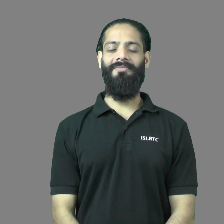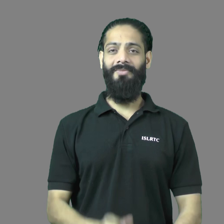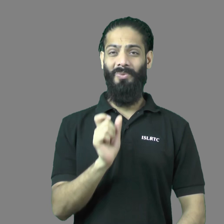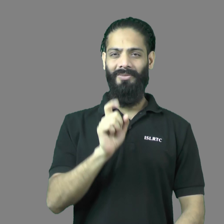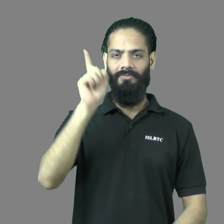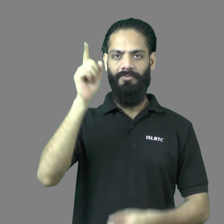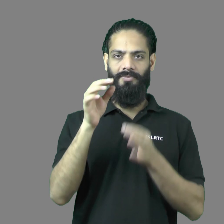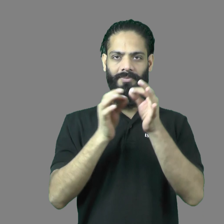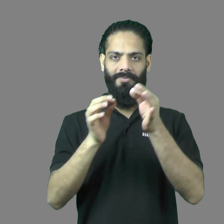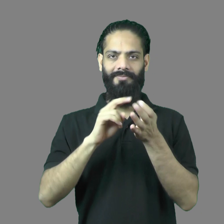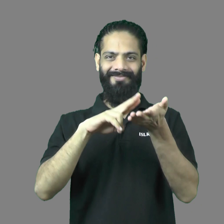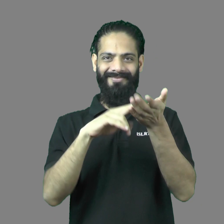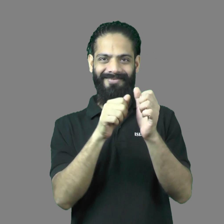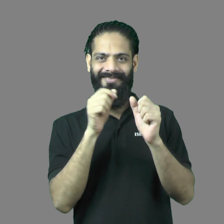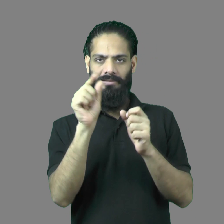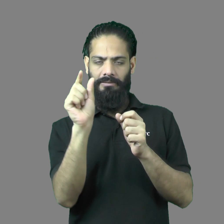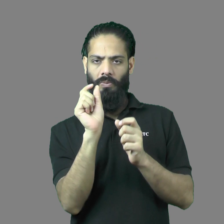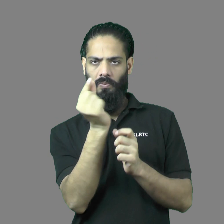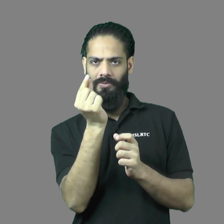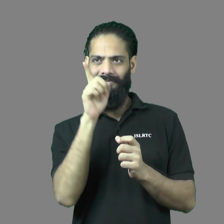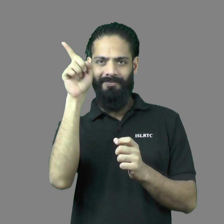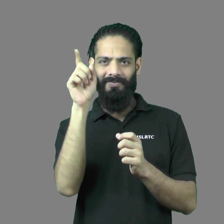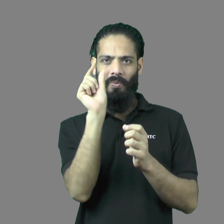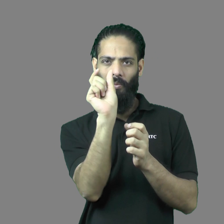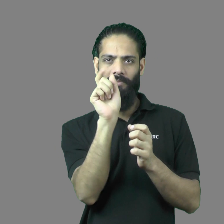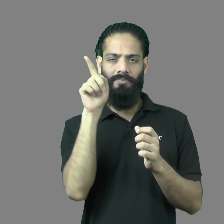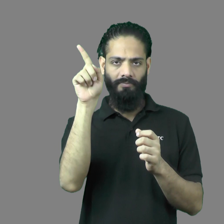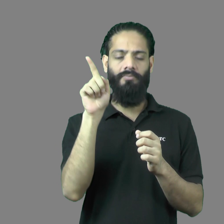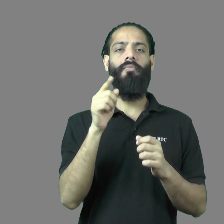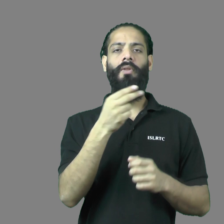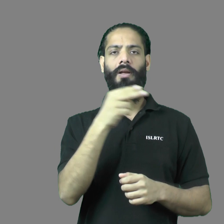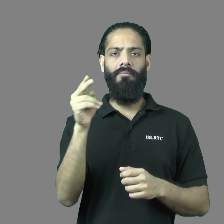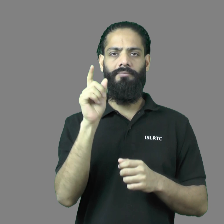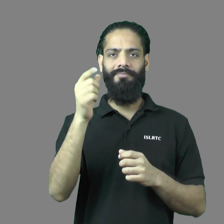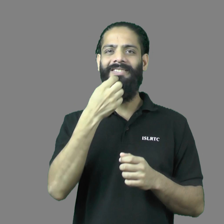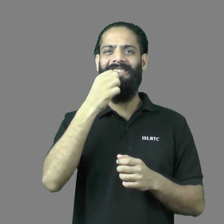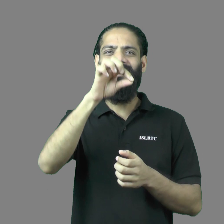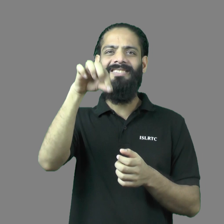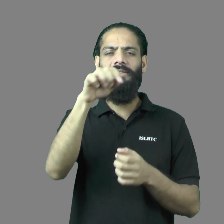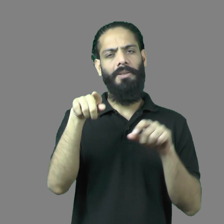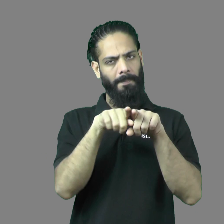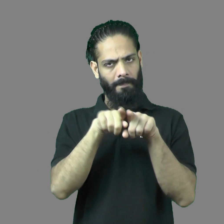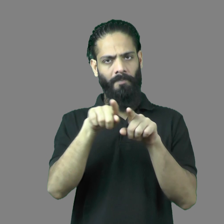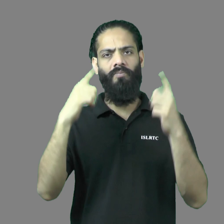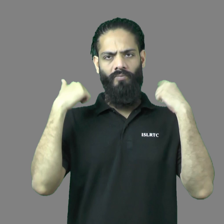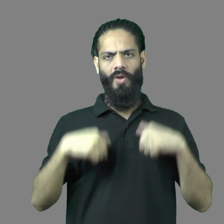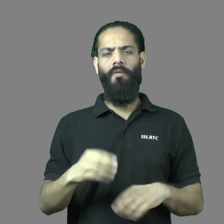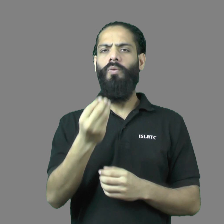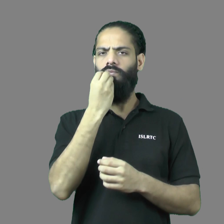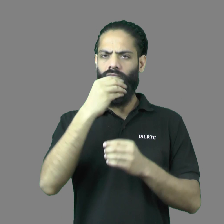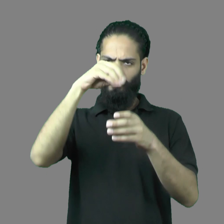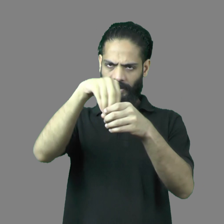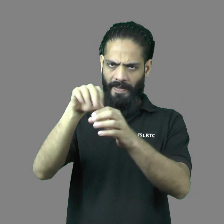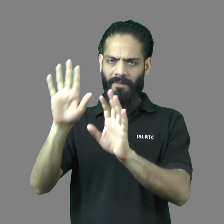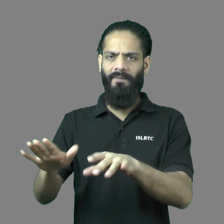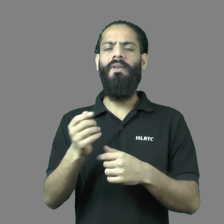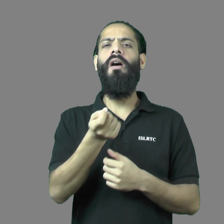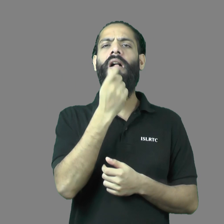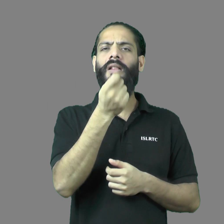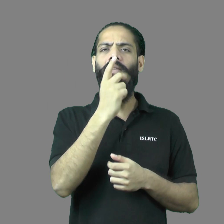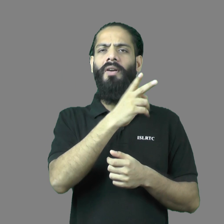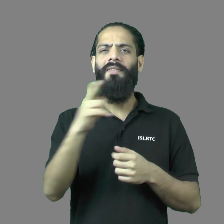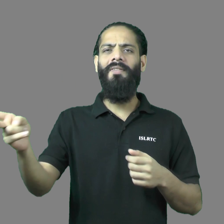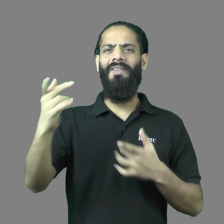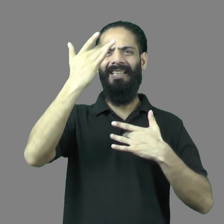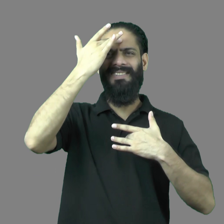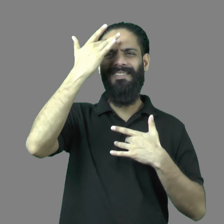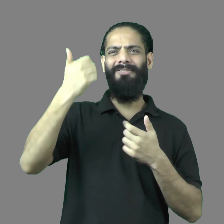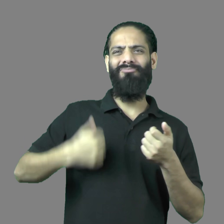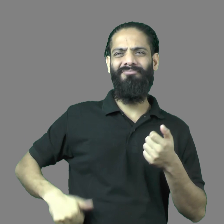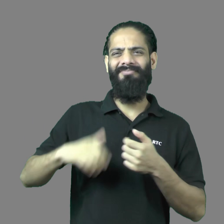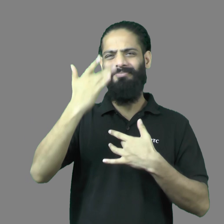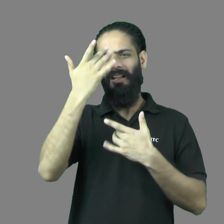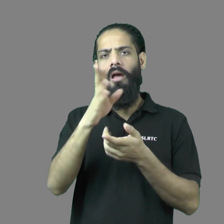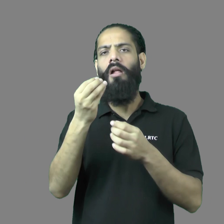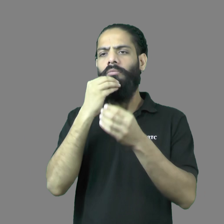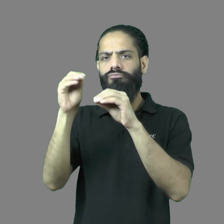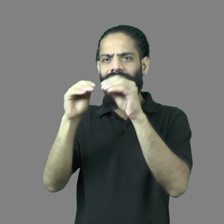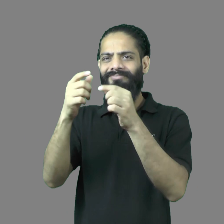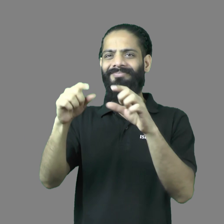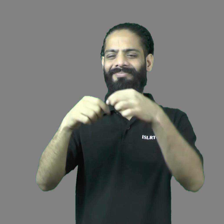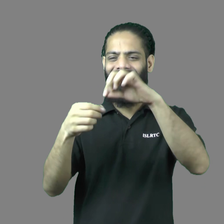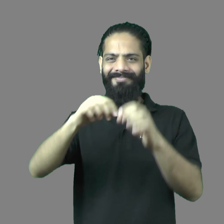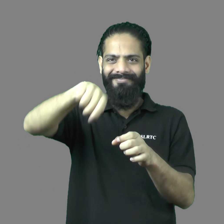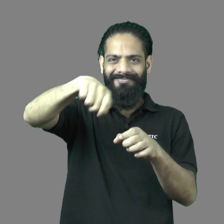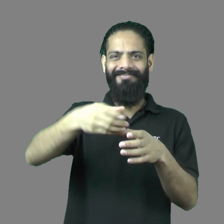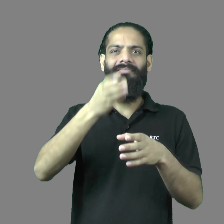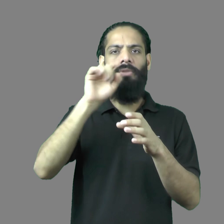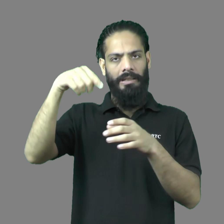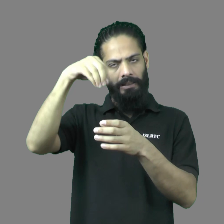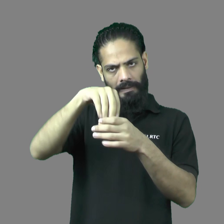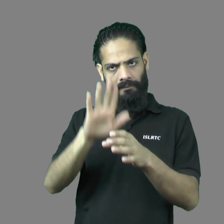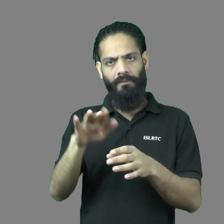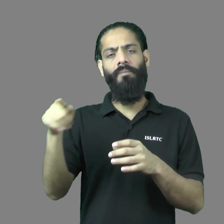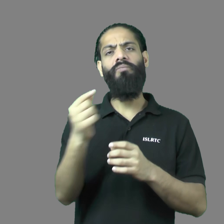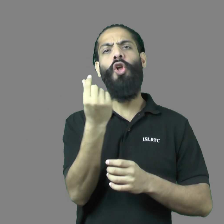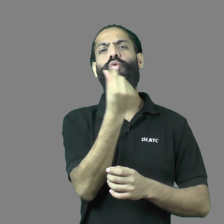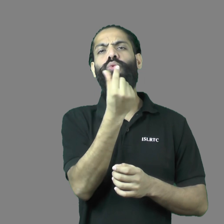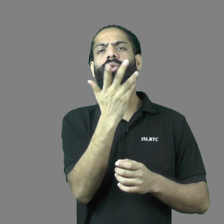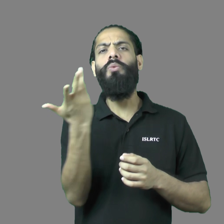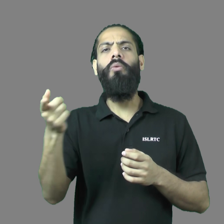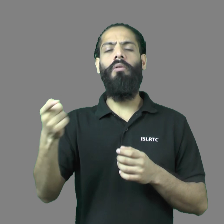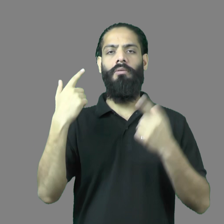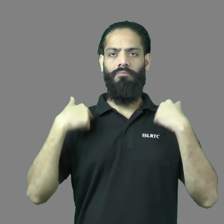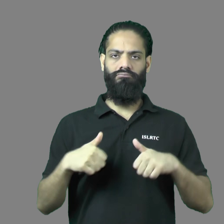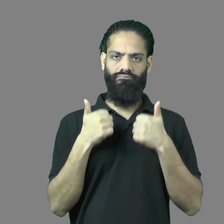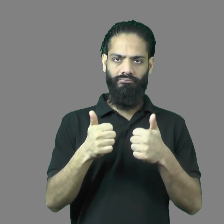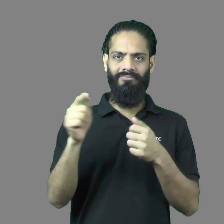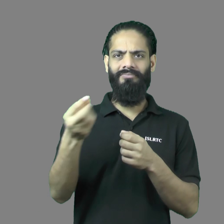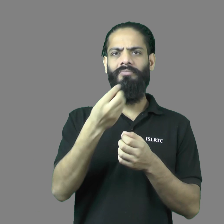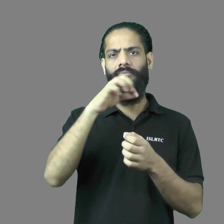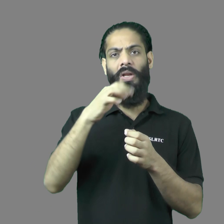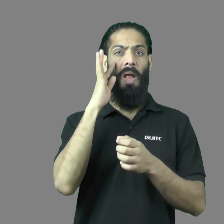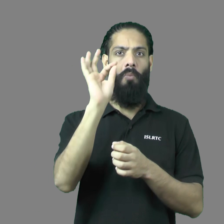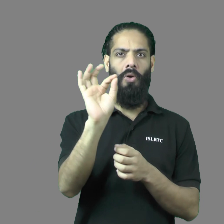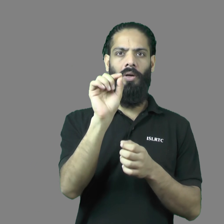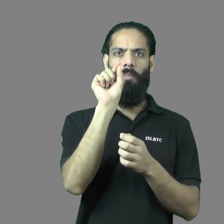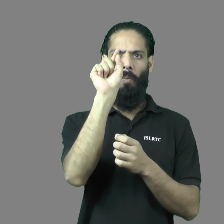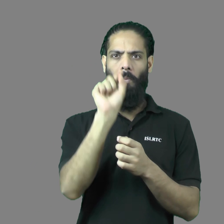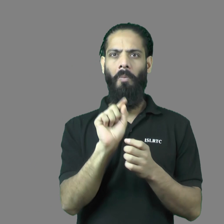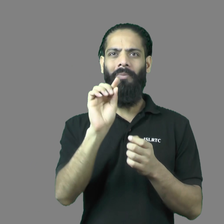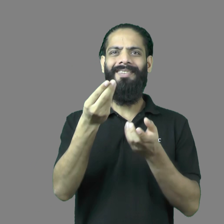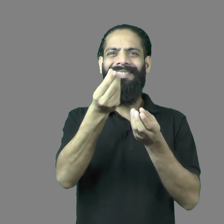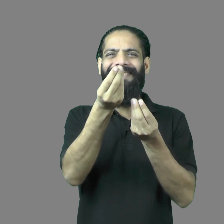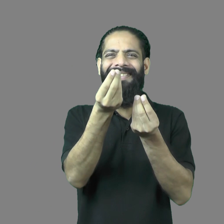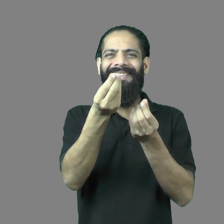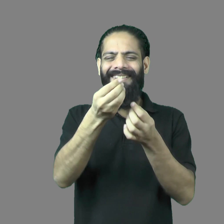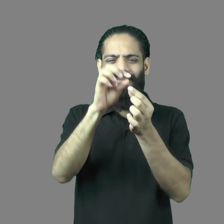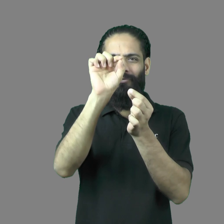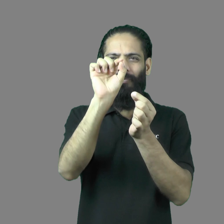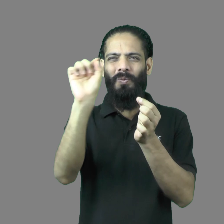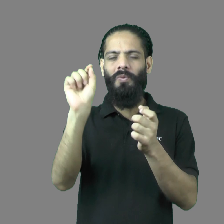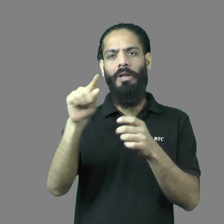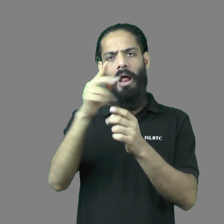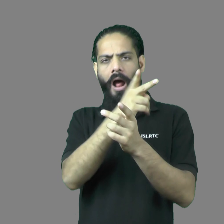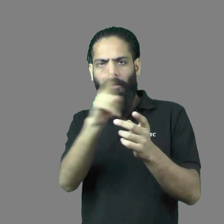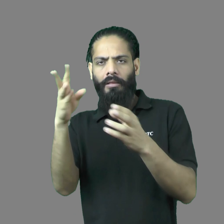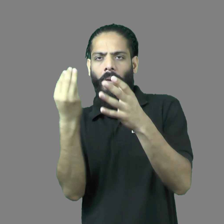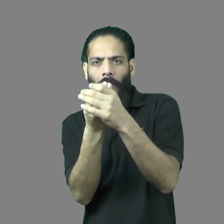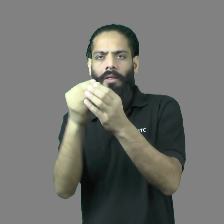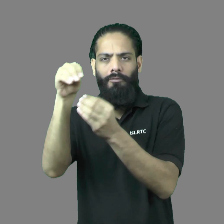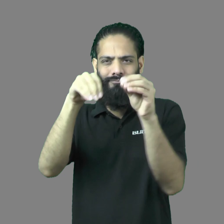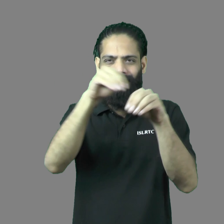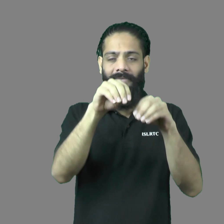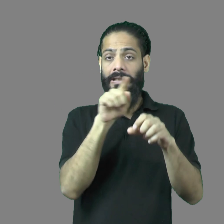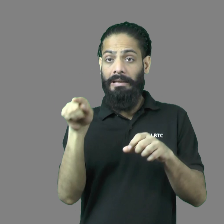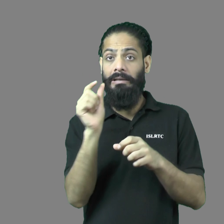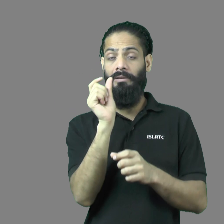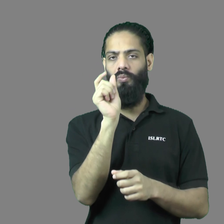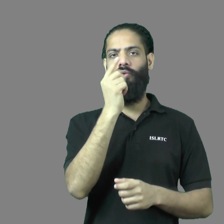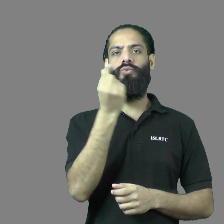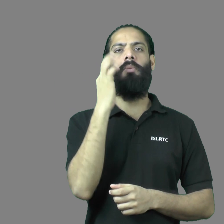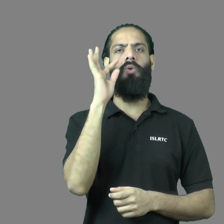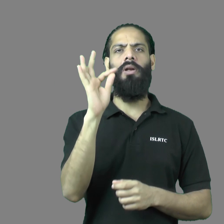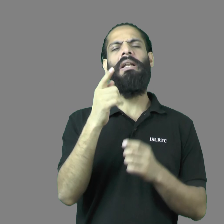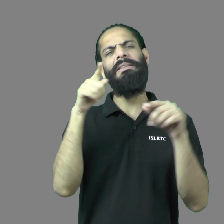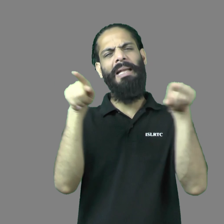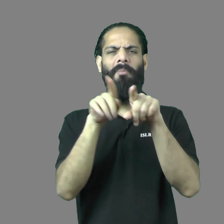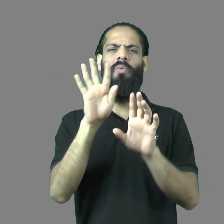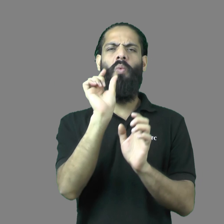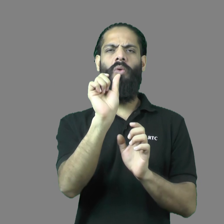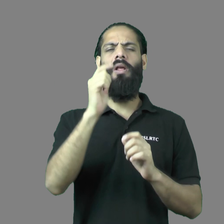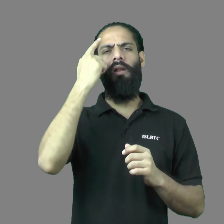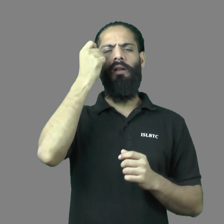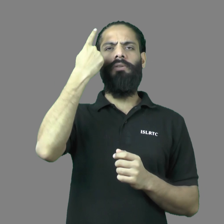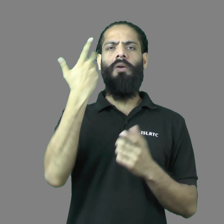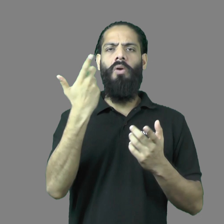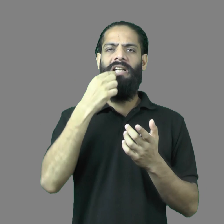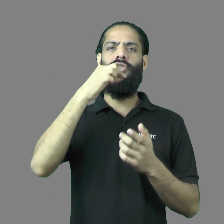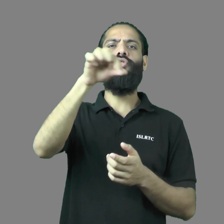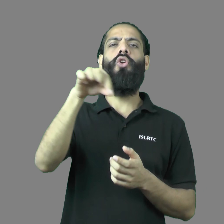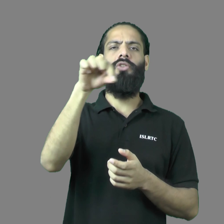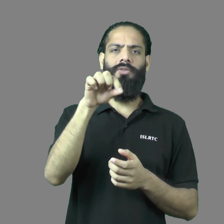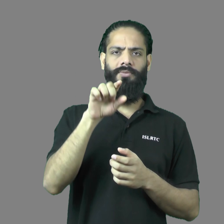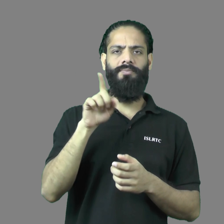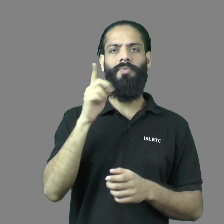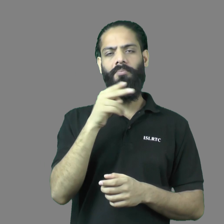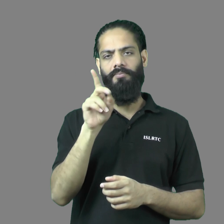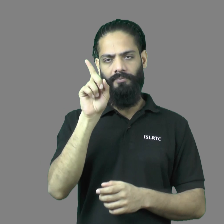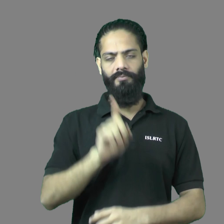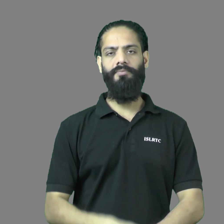Sodium